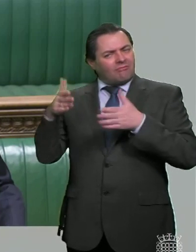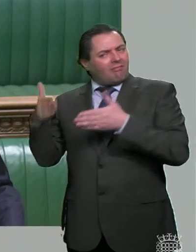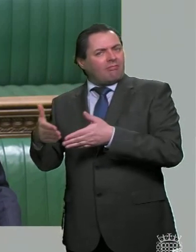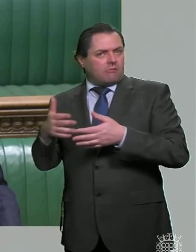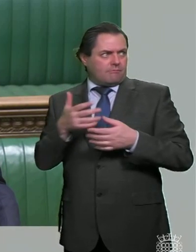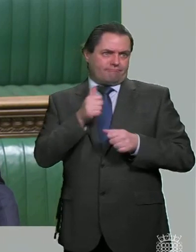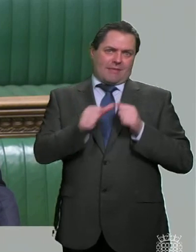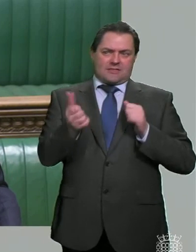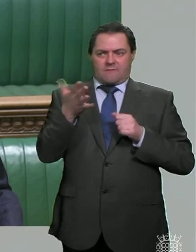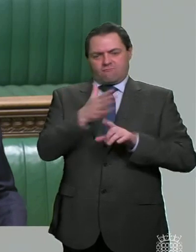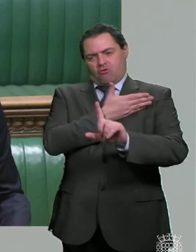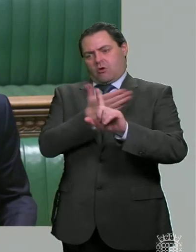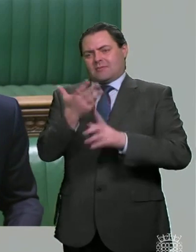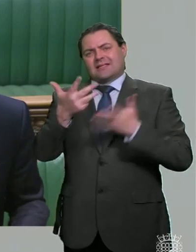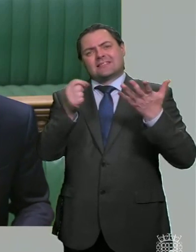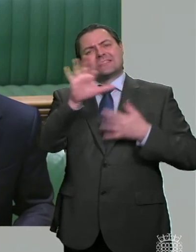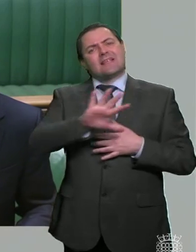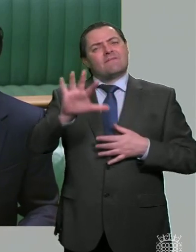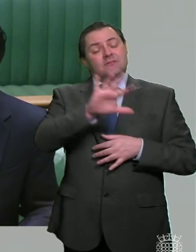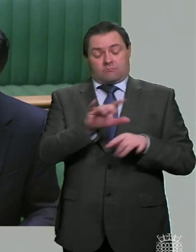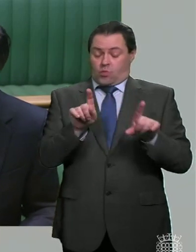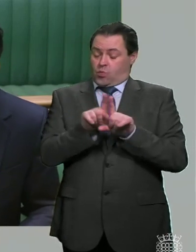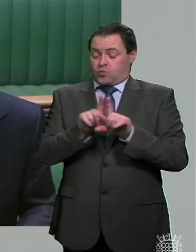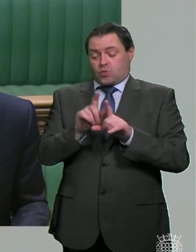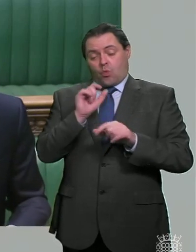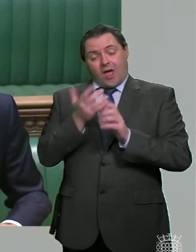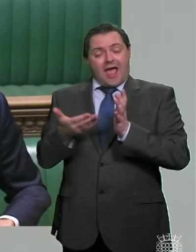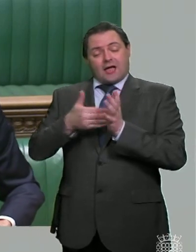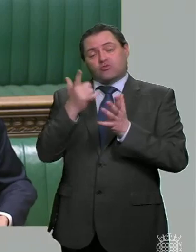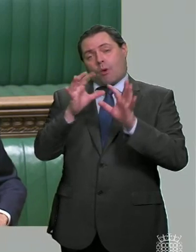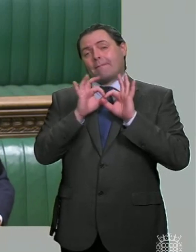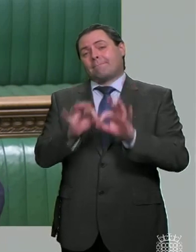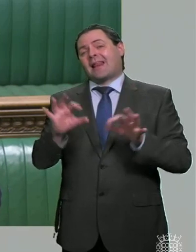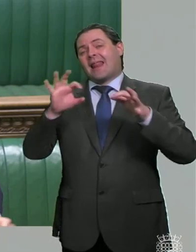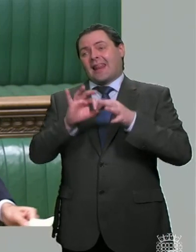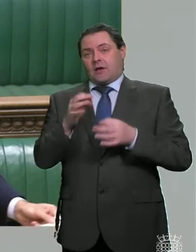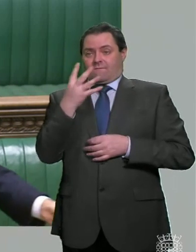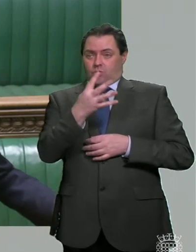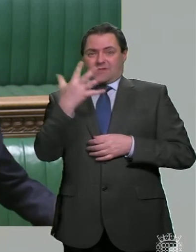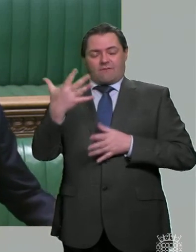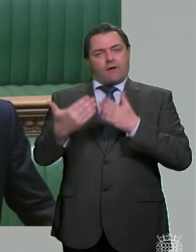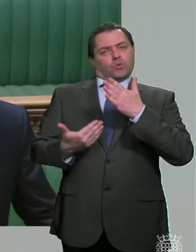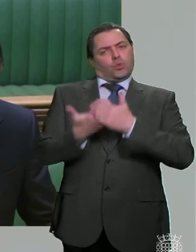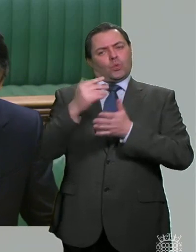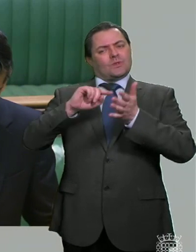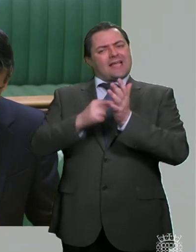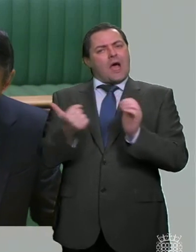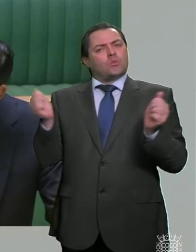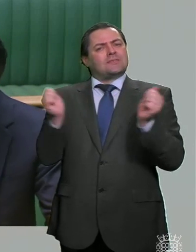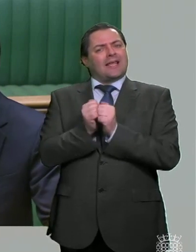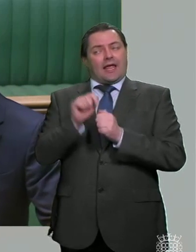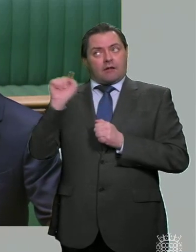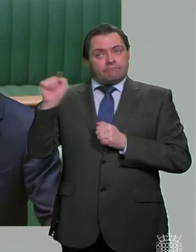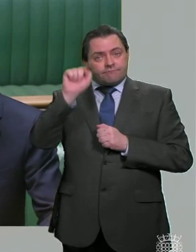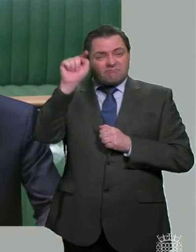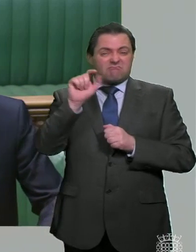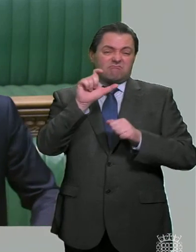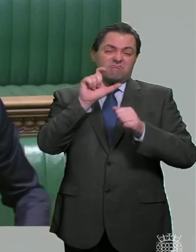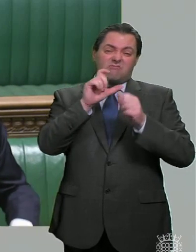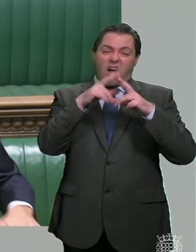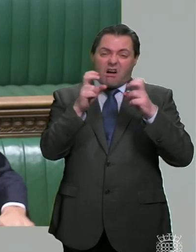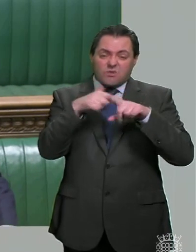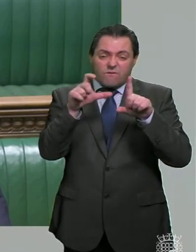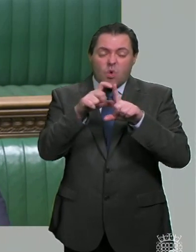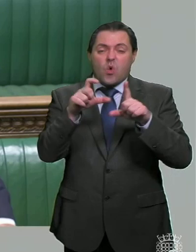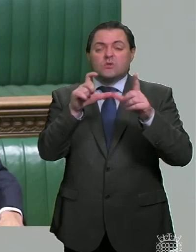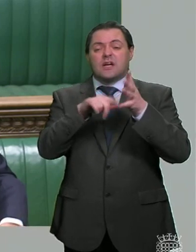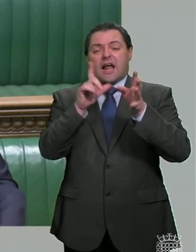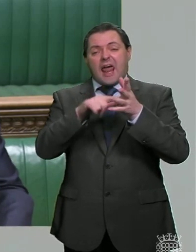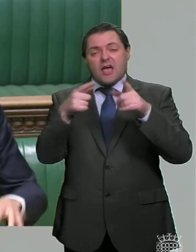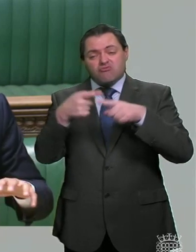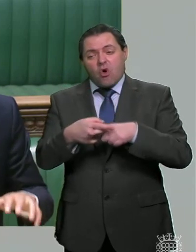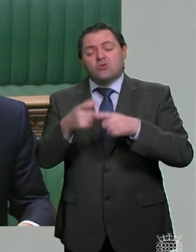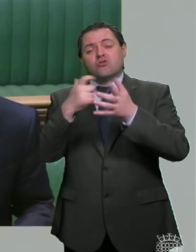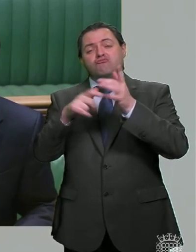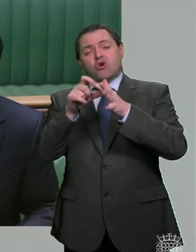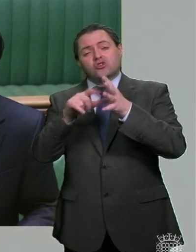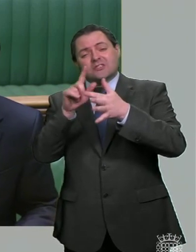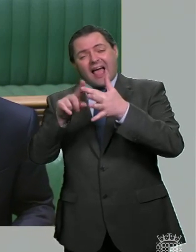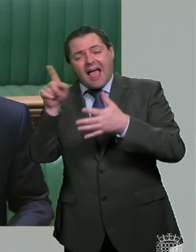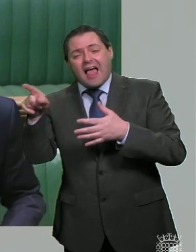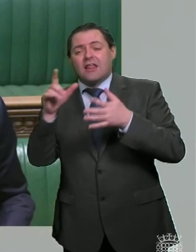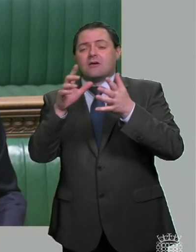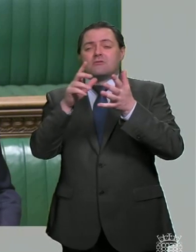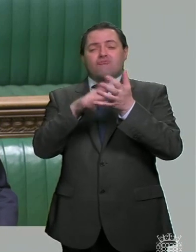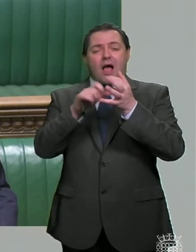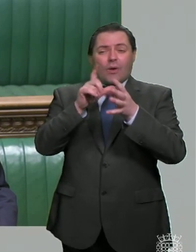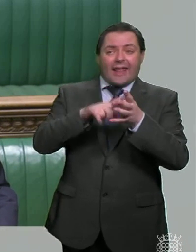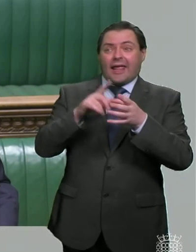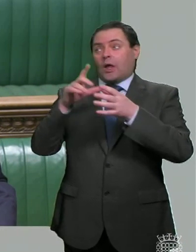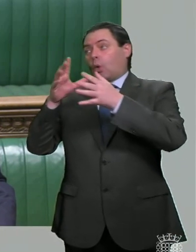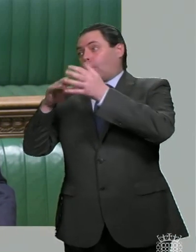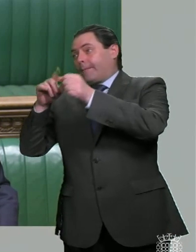But we can go further. I am announcing today over £1 billion for 45 new towns deals, from Castleford to Clay Cross, Rochdale to Rowley Regis, and Whitby to Wolverhampton.